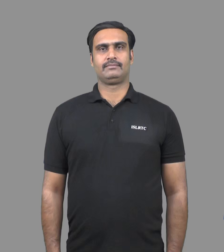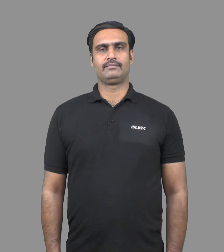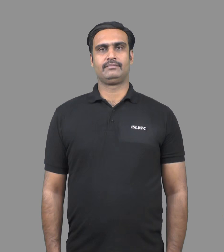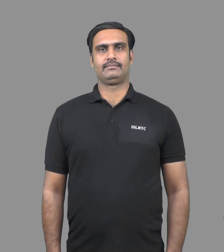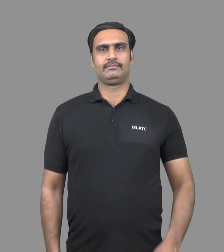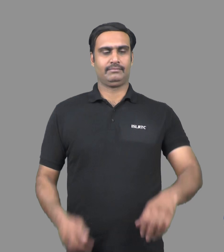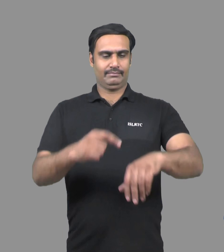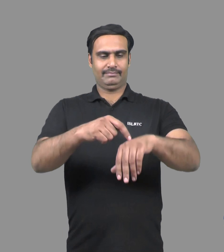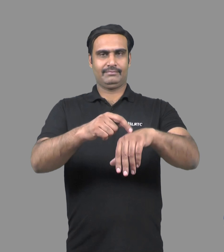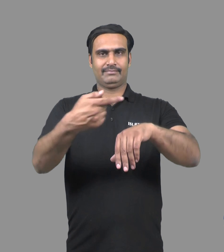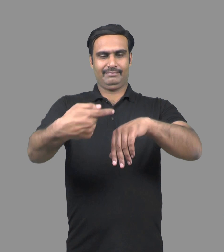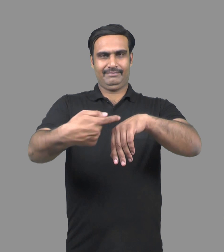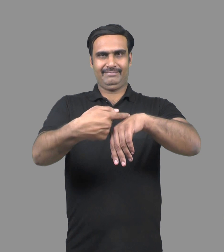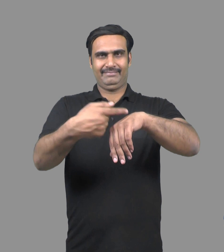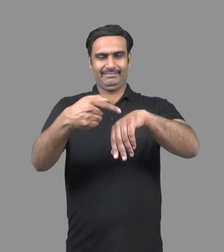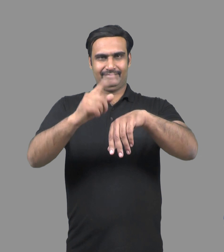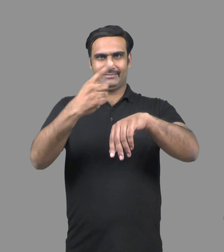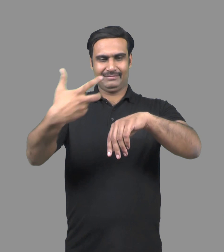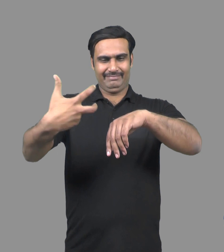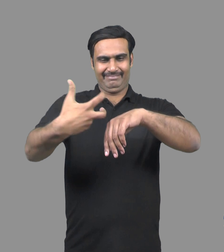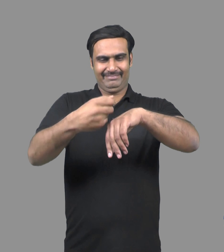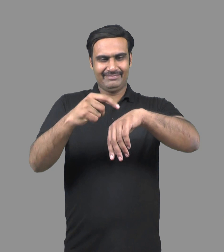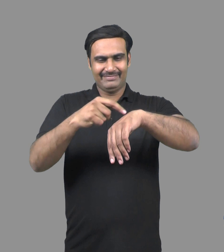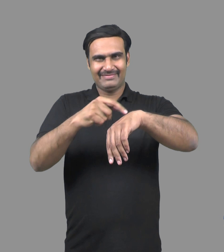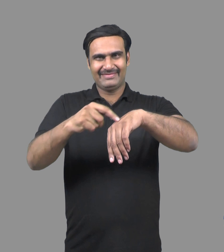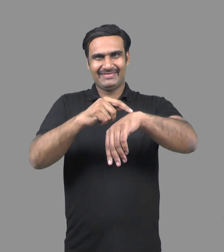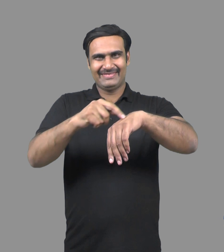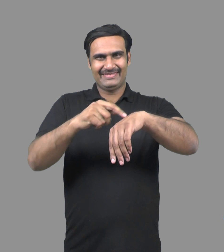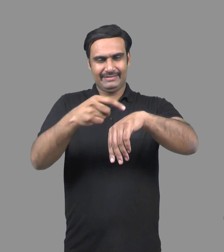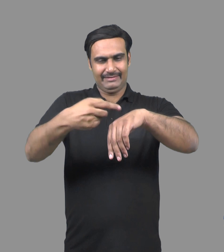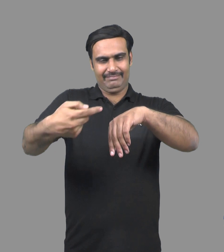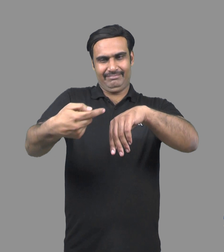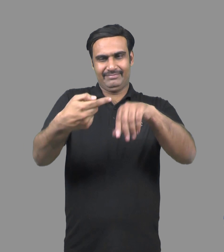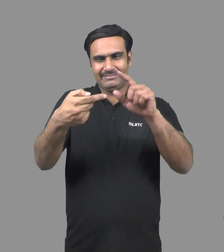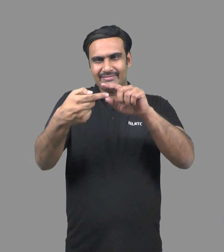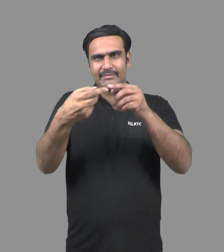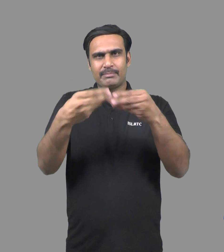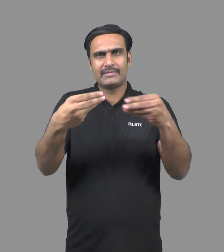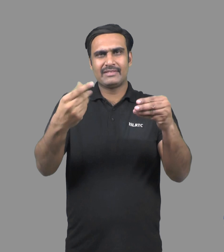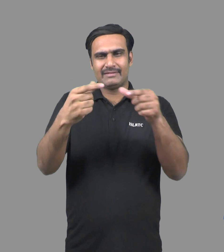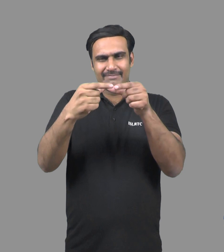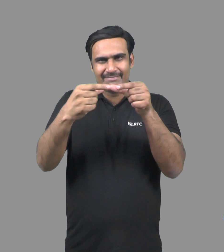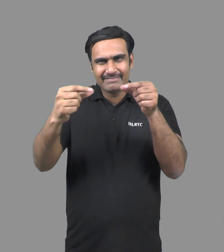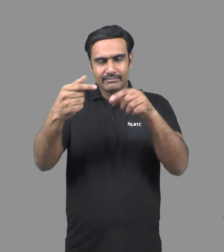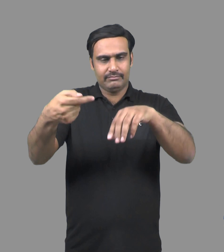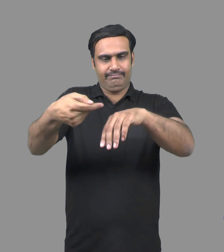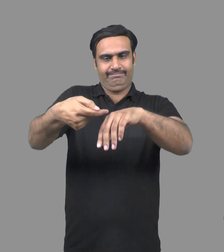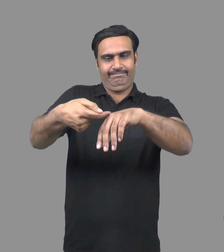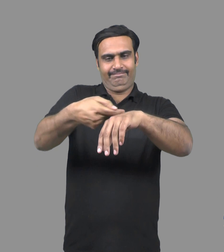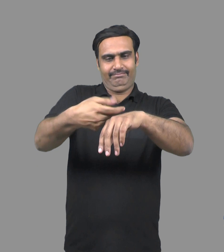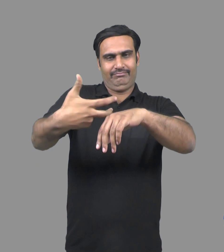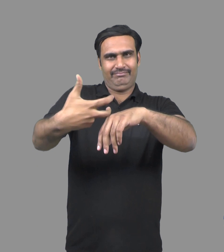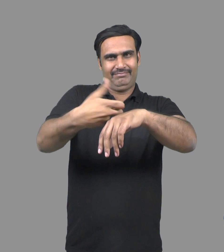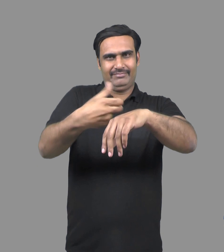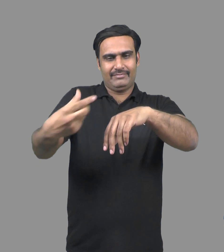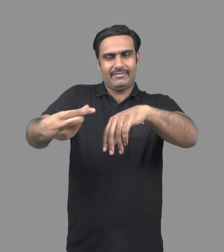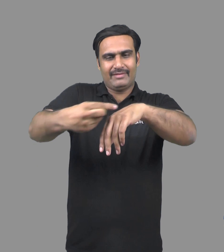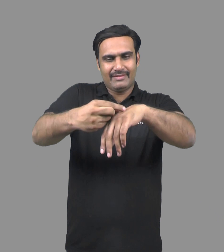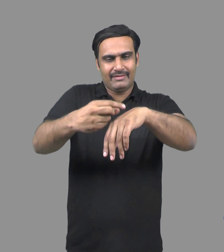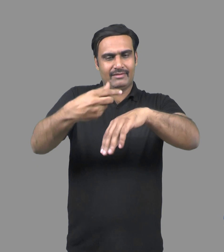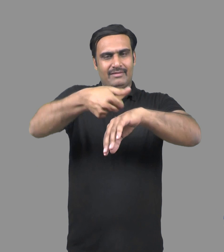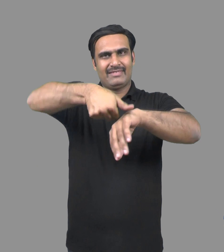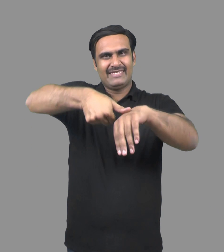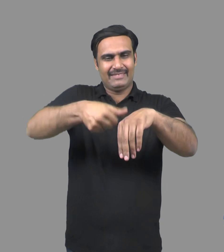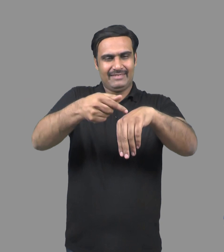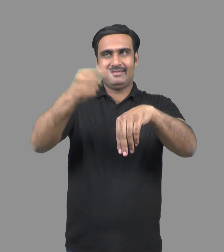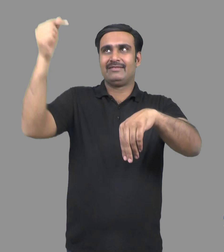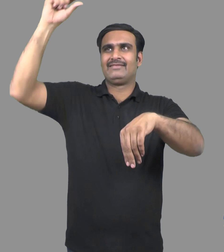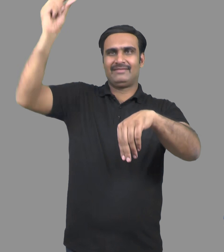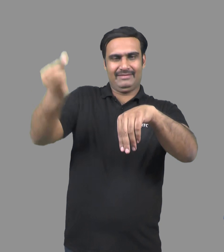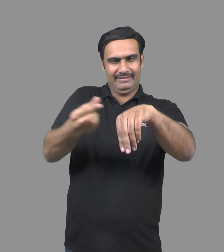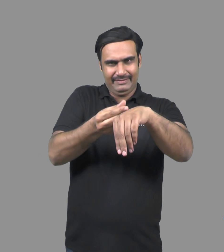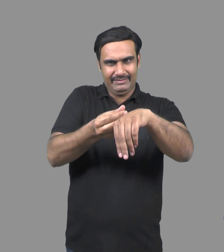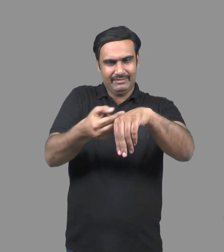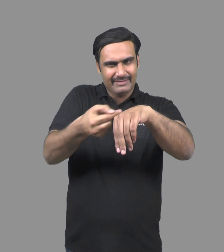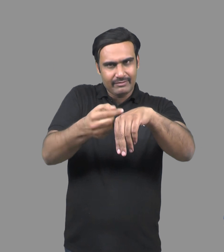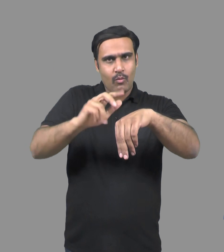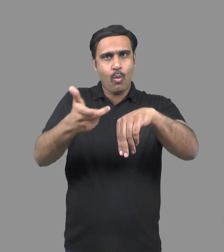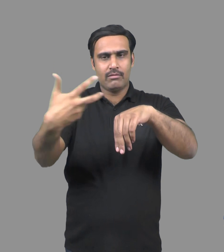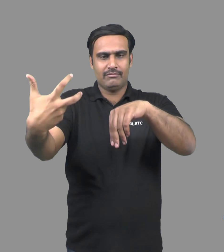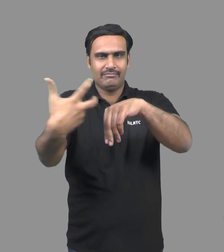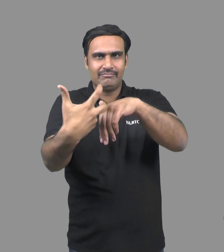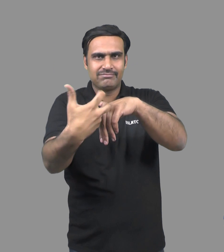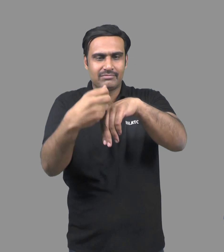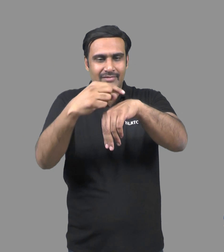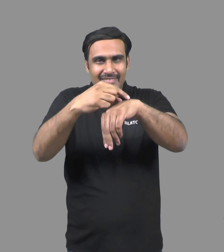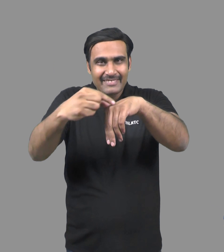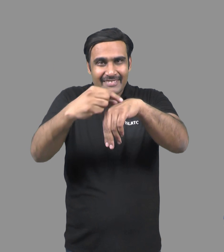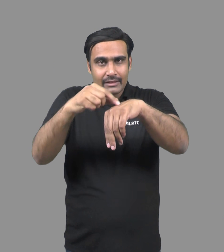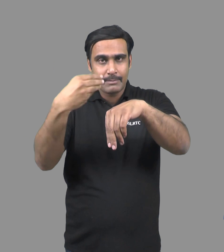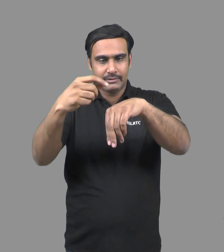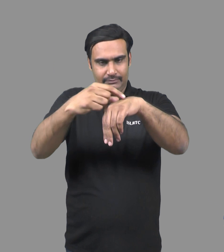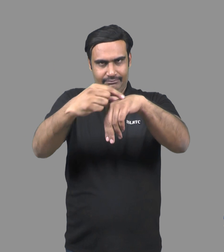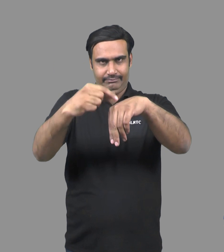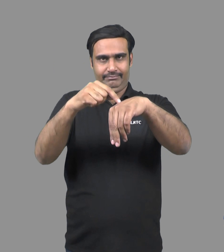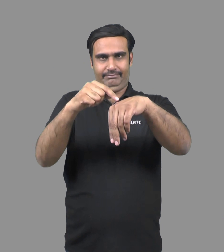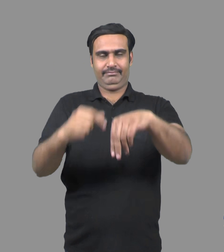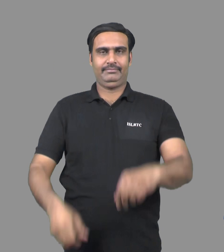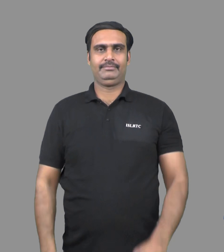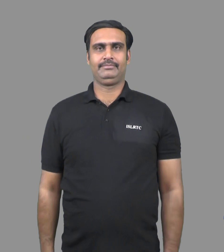Cannula